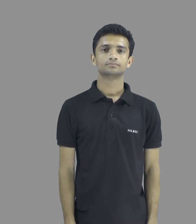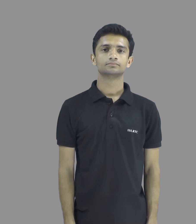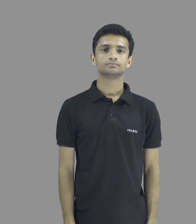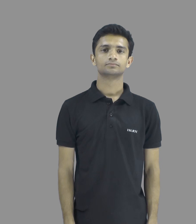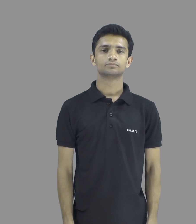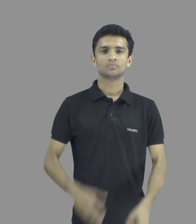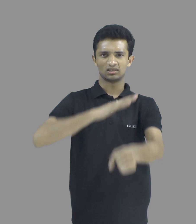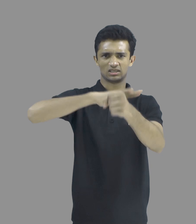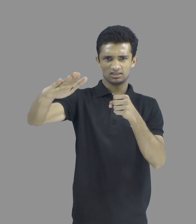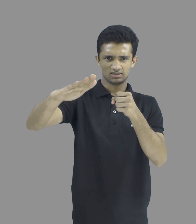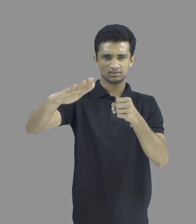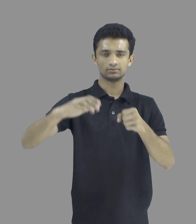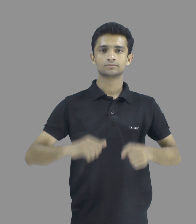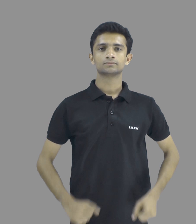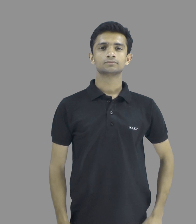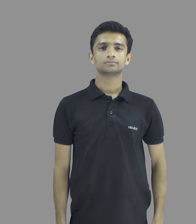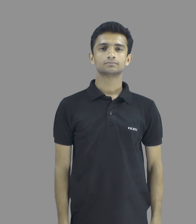Kill Murder